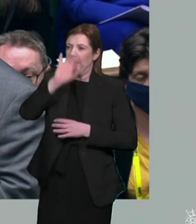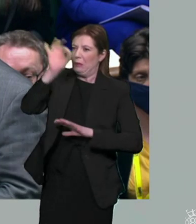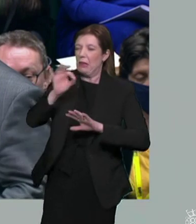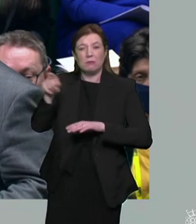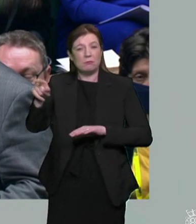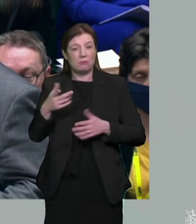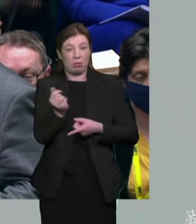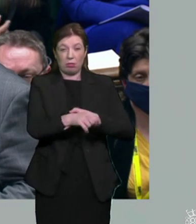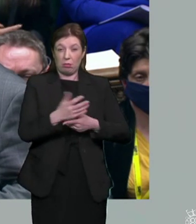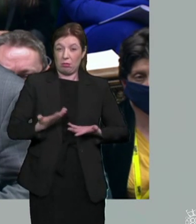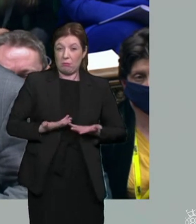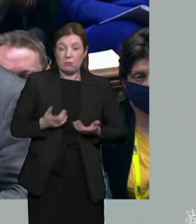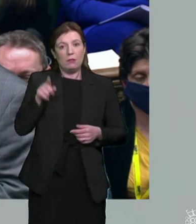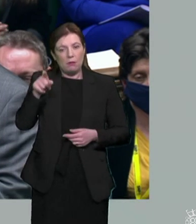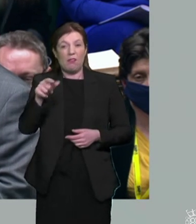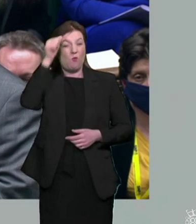The very people who bore the brunt of the health pandemic